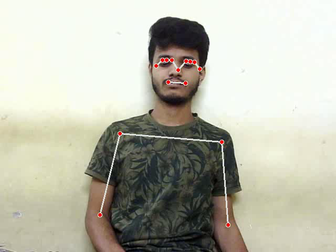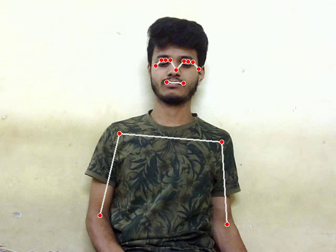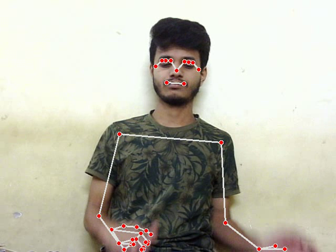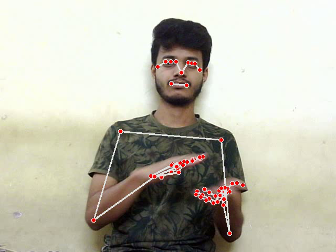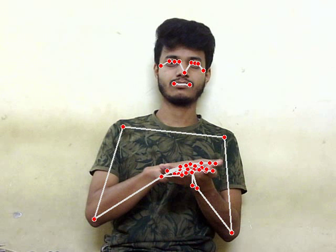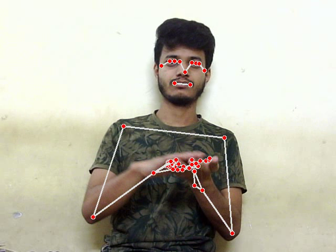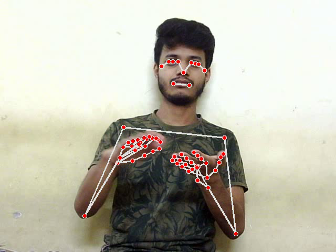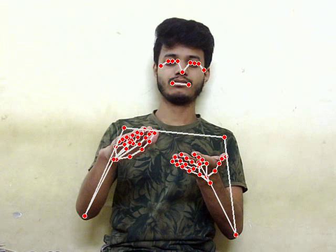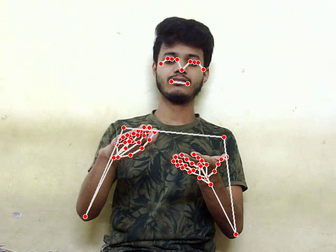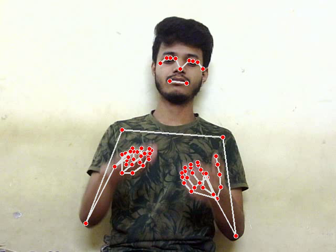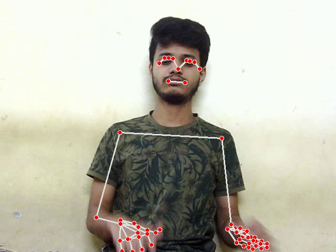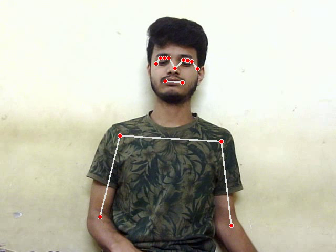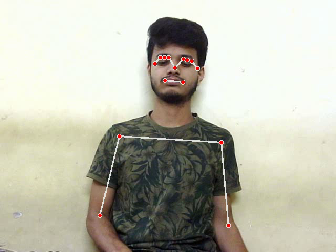nice